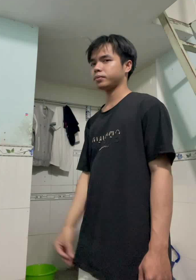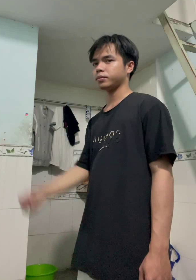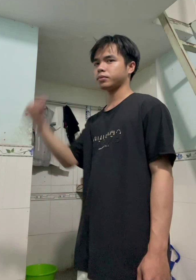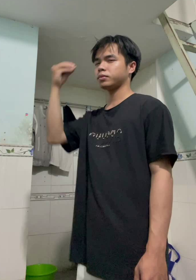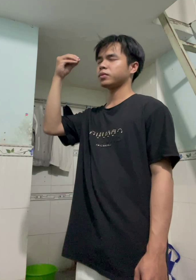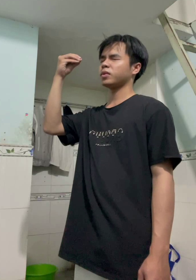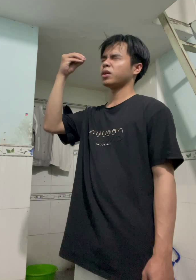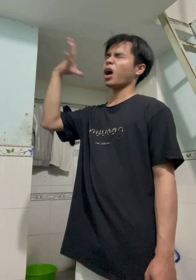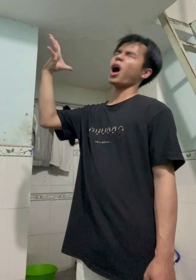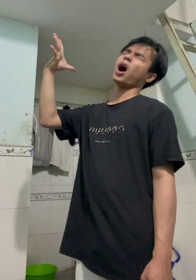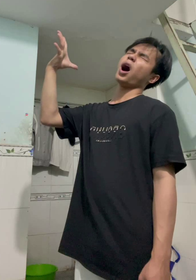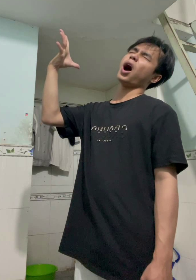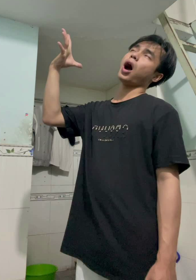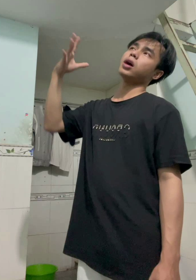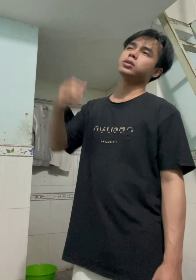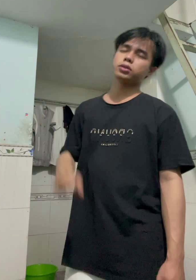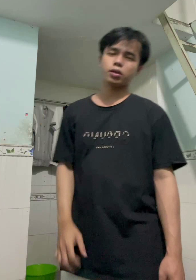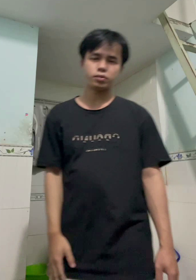troi nang